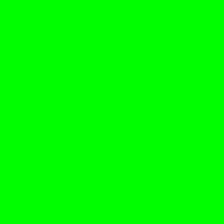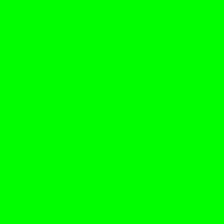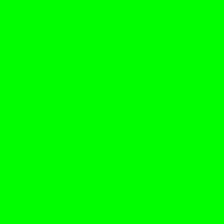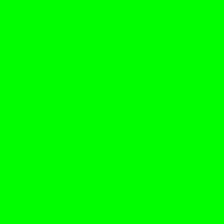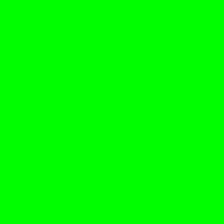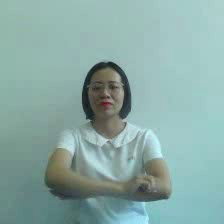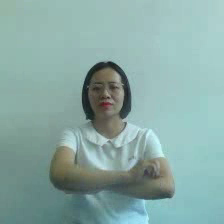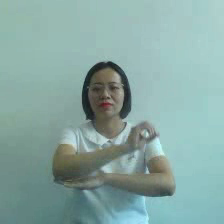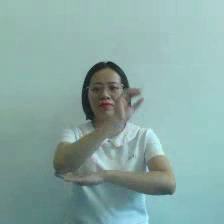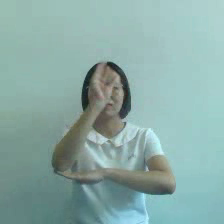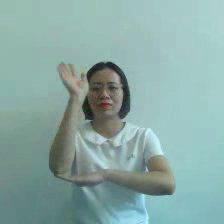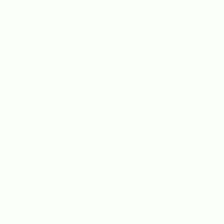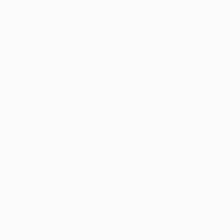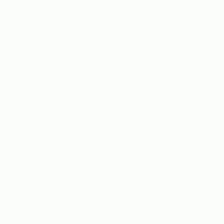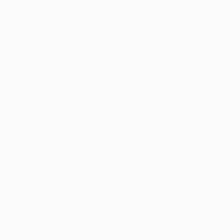Ban ngày